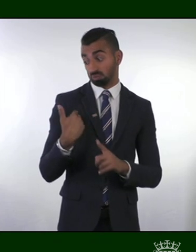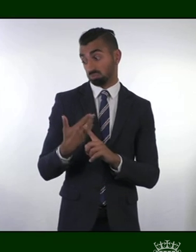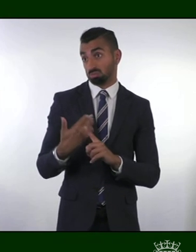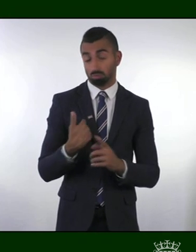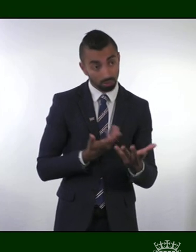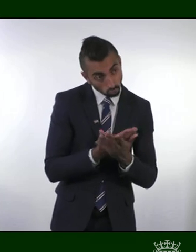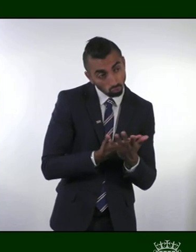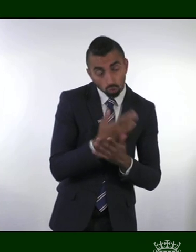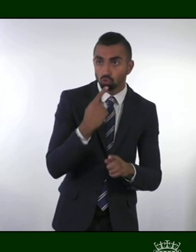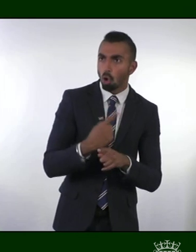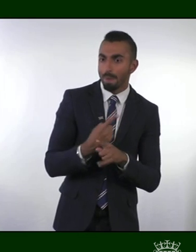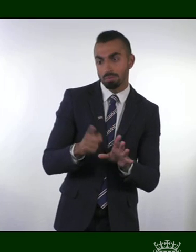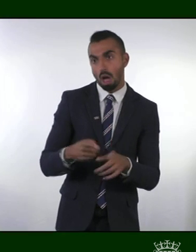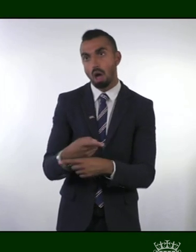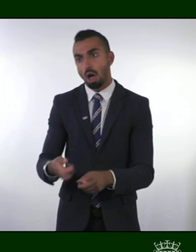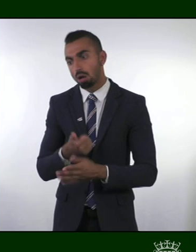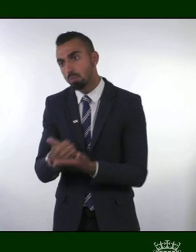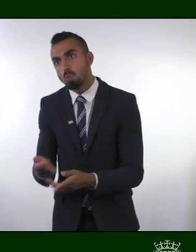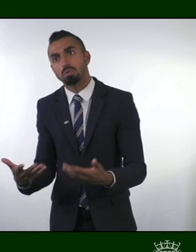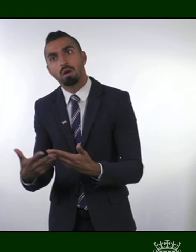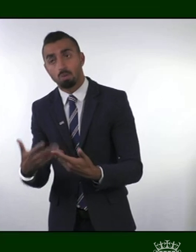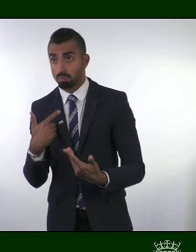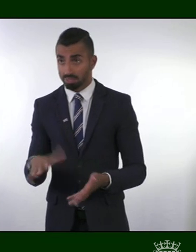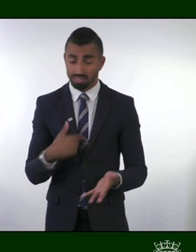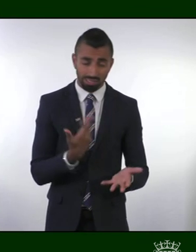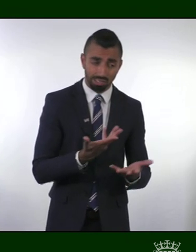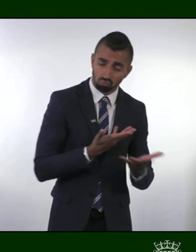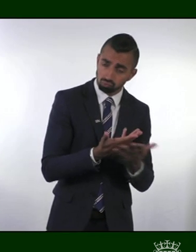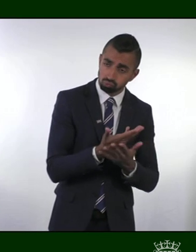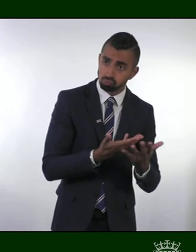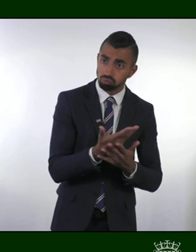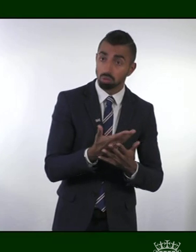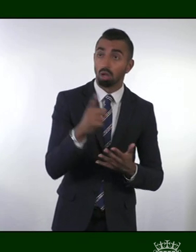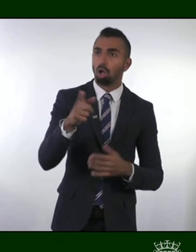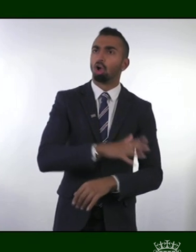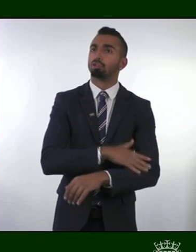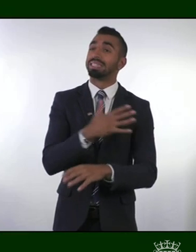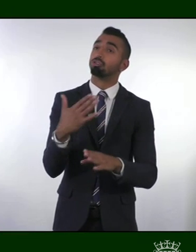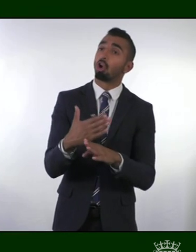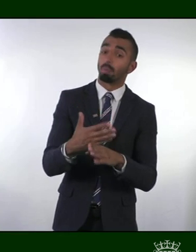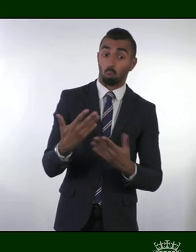With regard to green jobs, the measures that we have announced today will help to protect 140,000 such jobs.